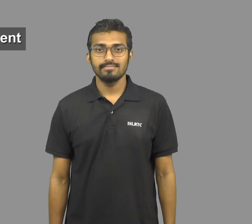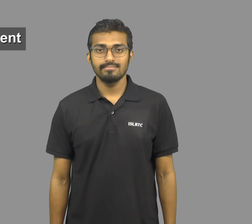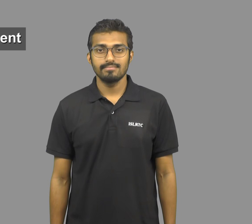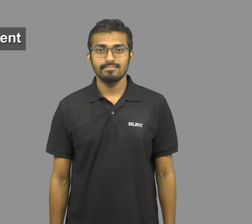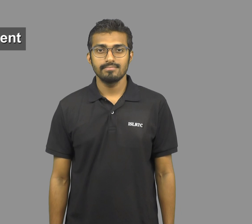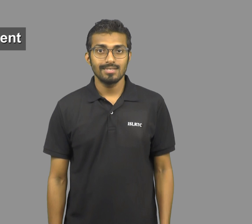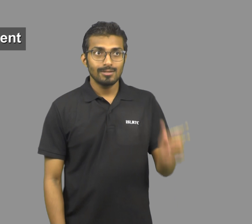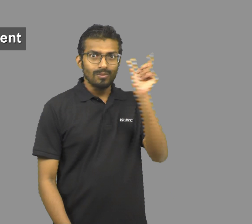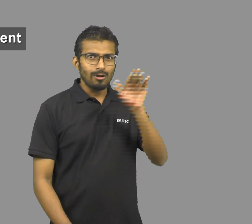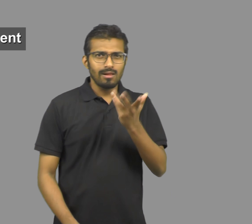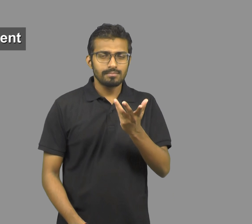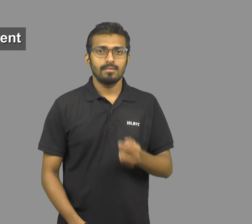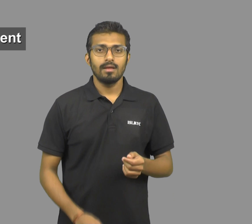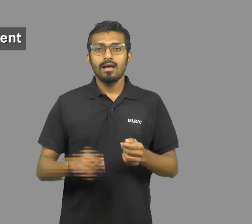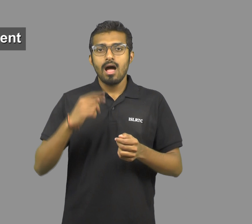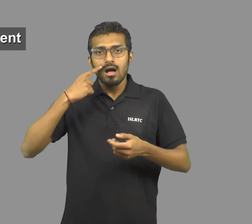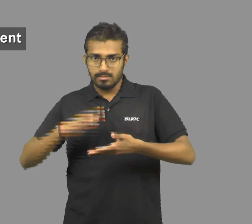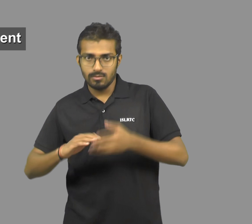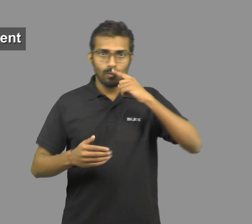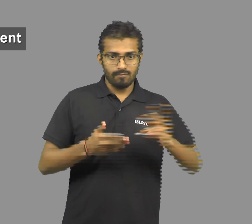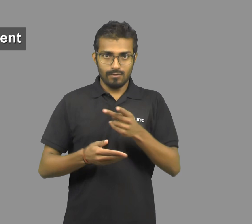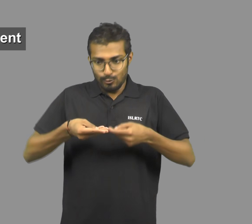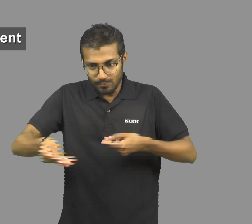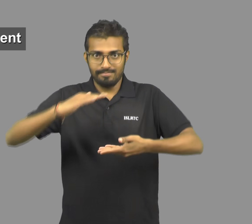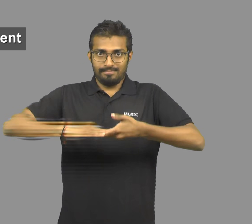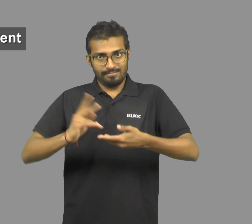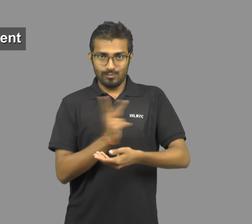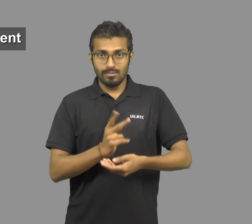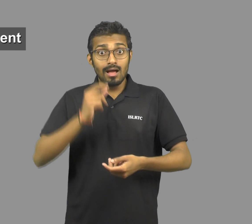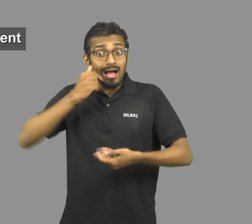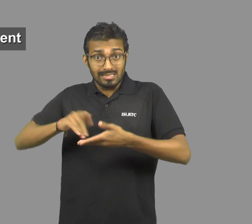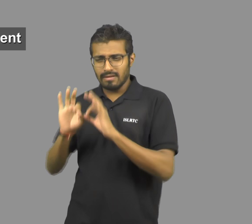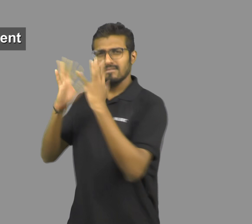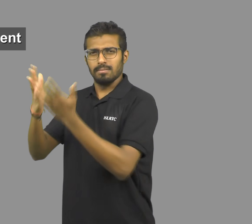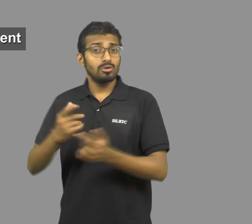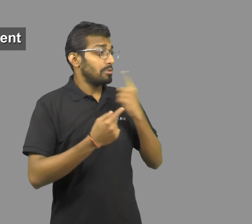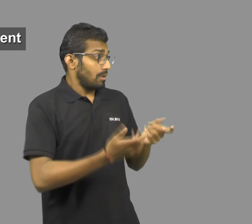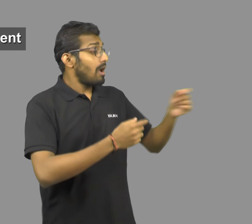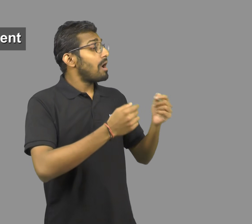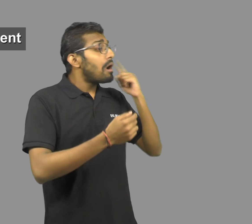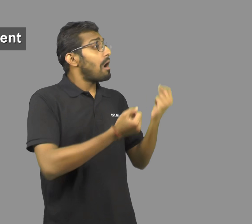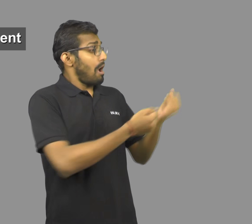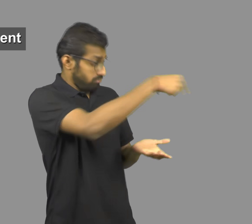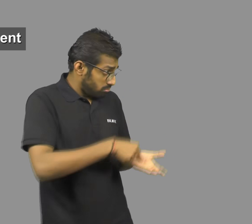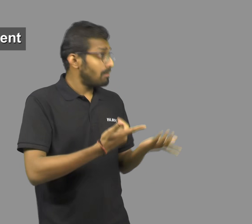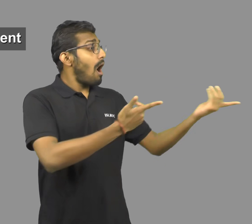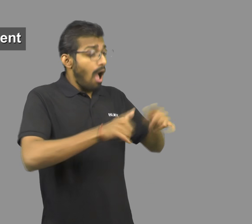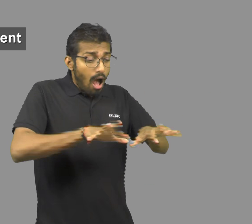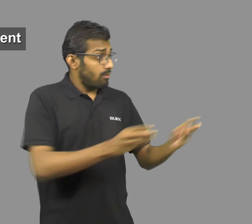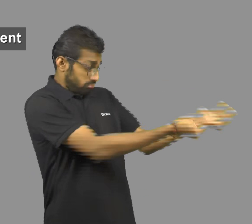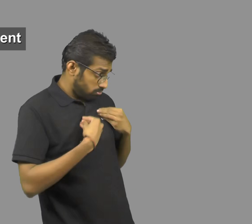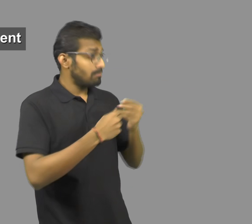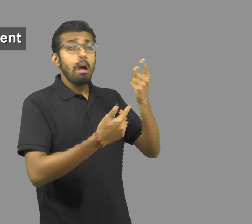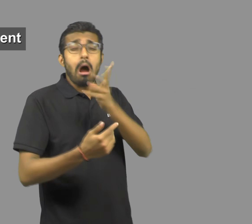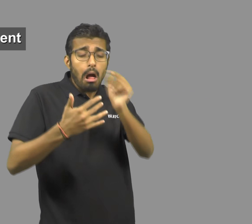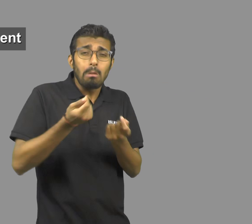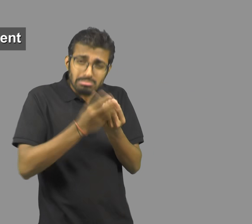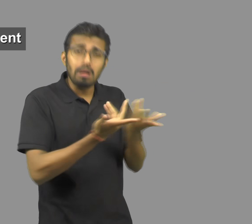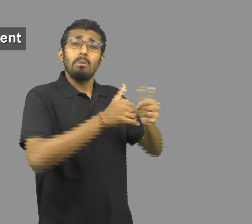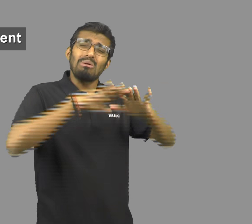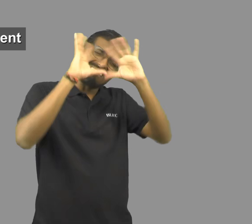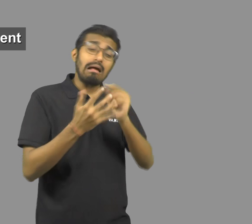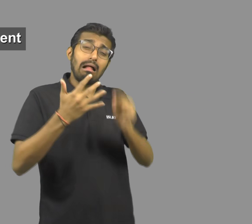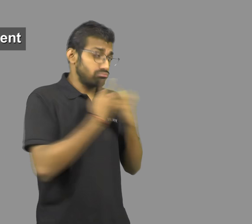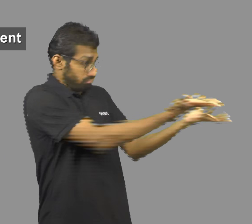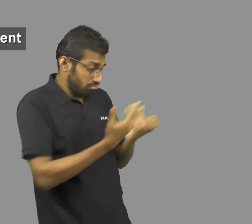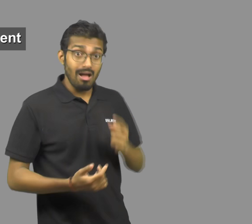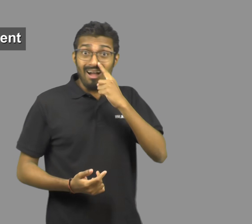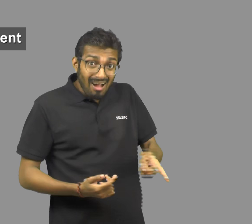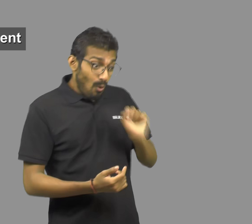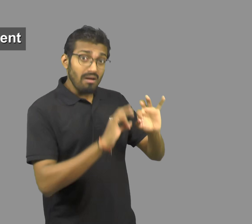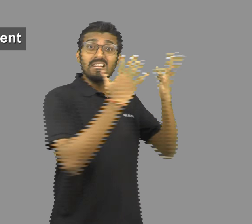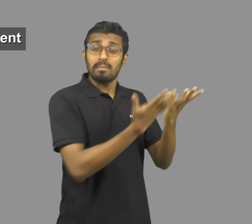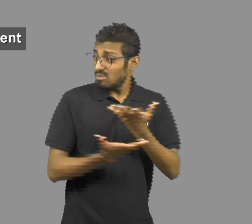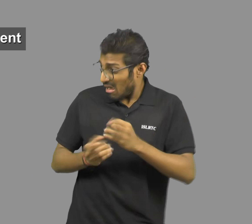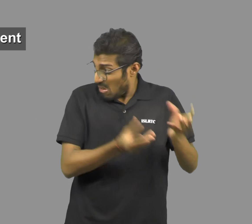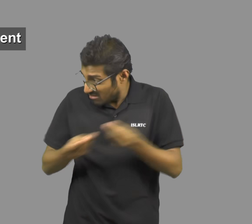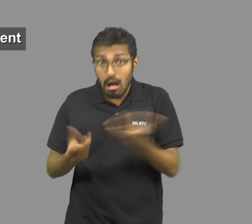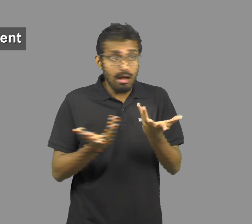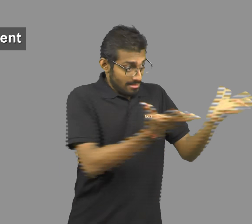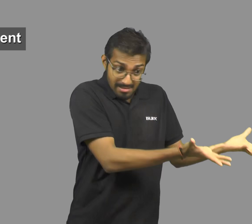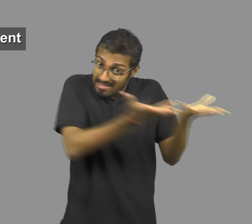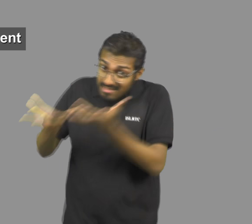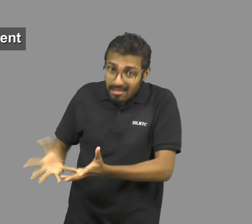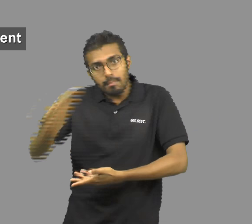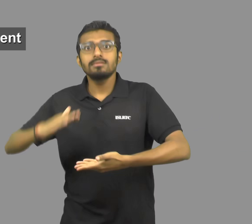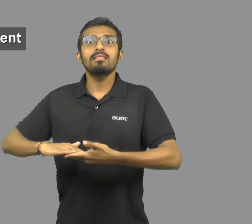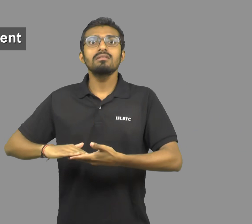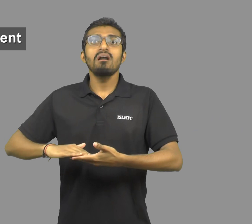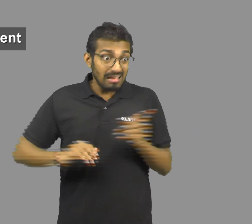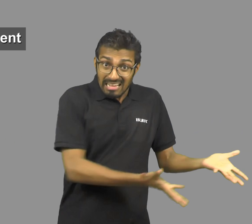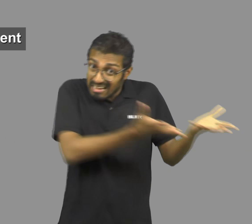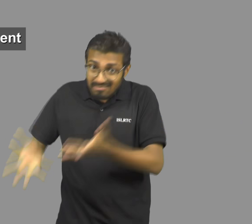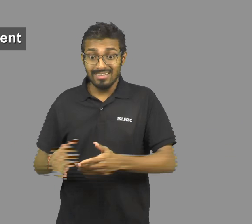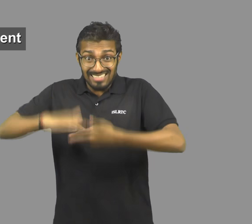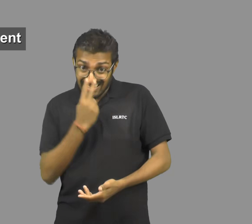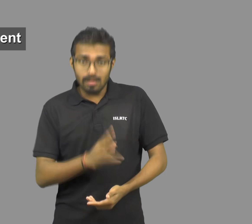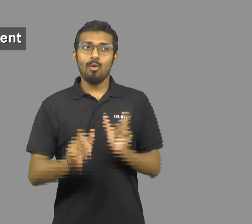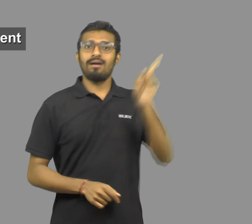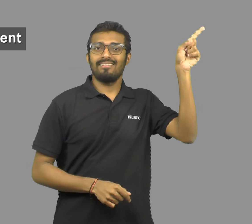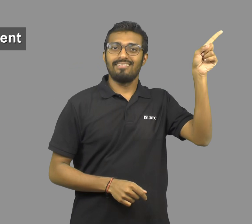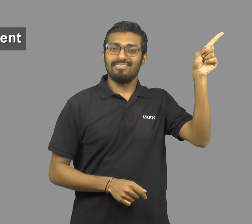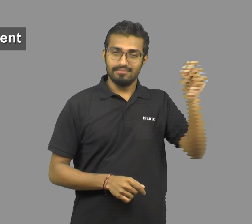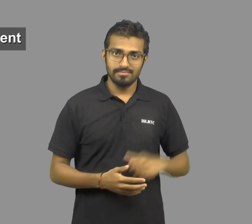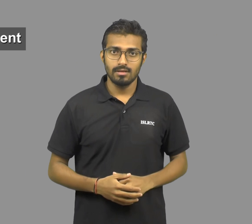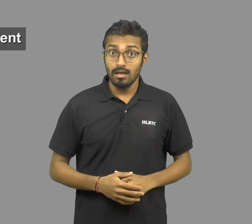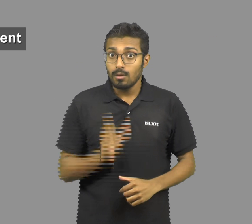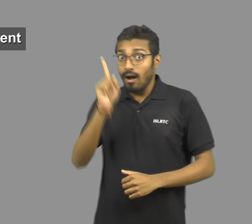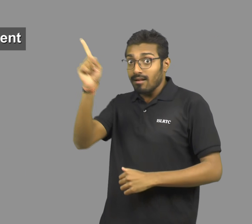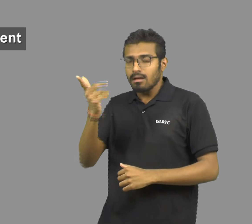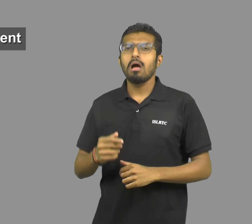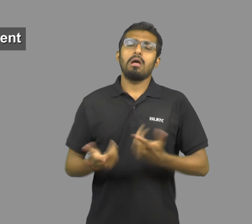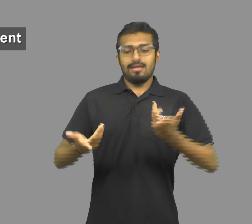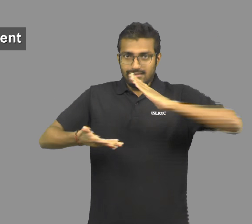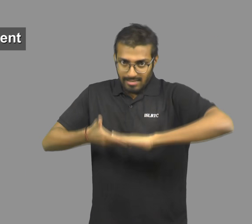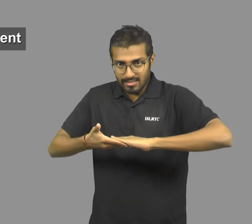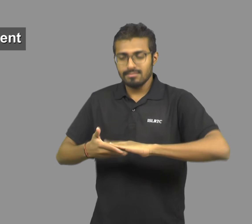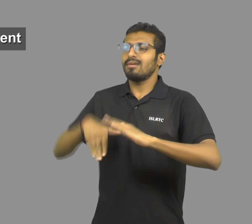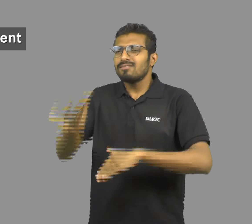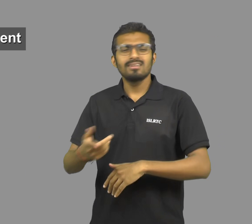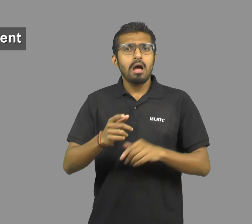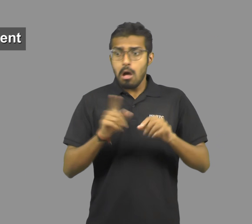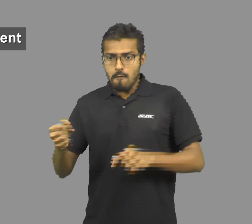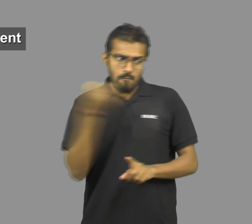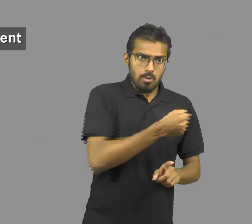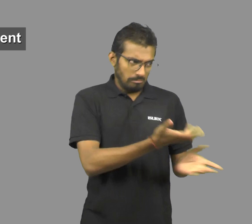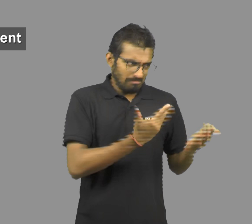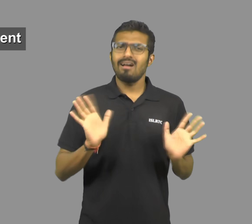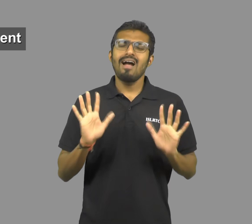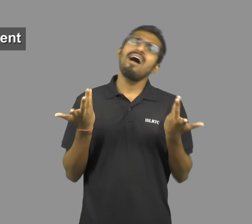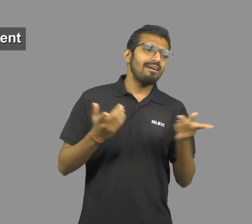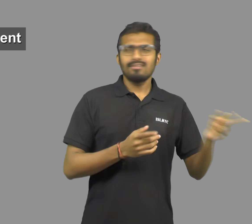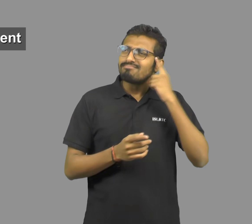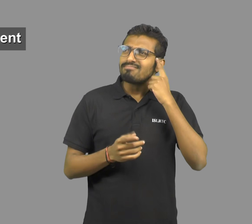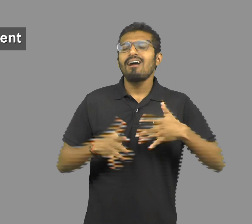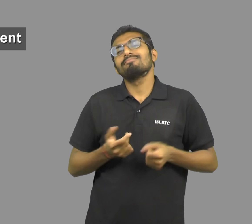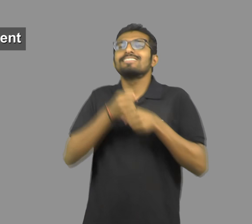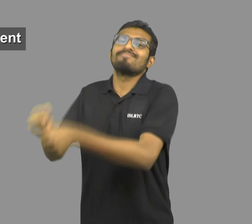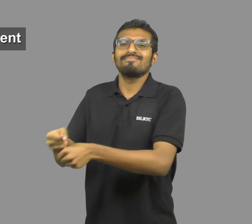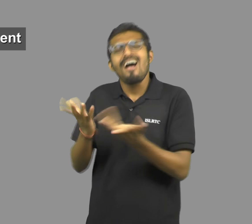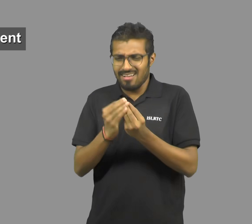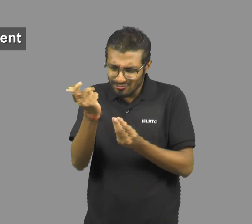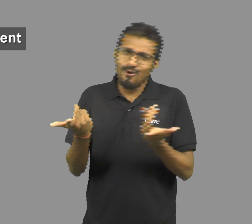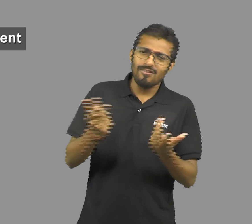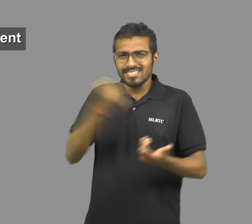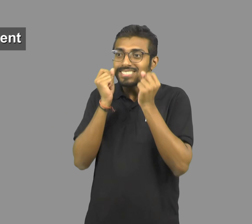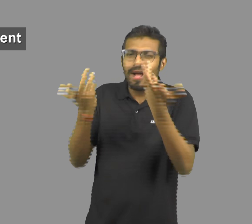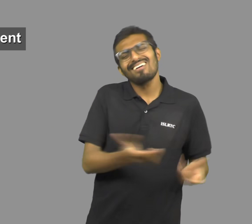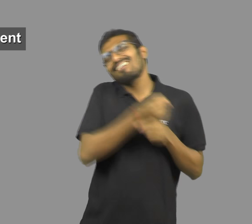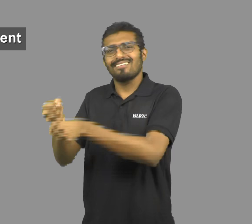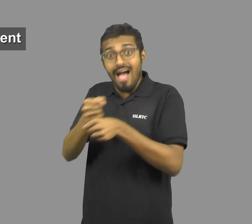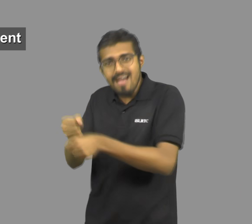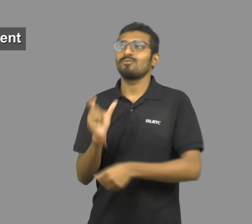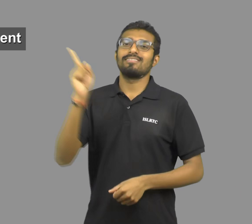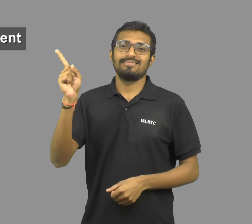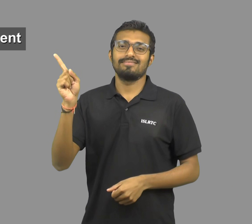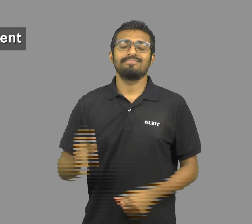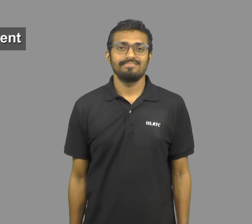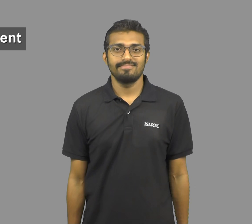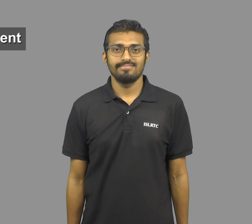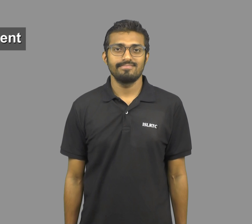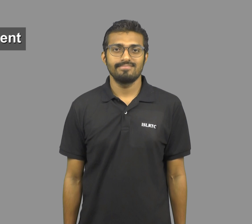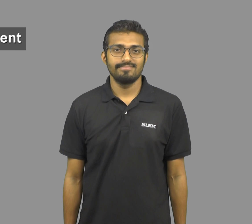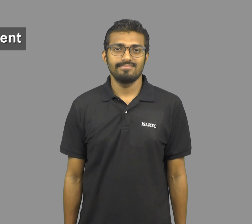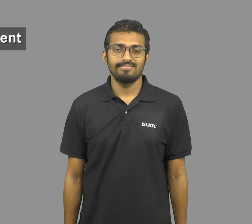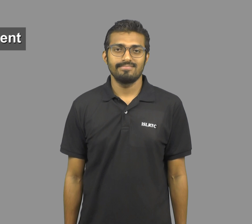Dowry Present